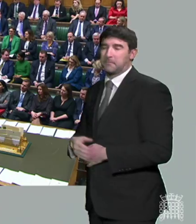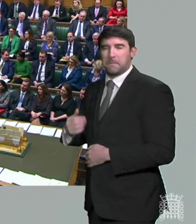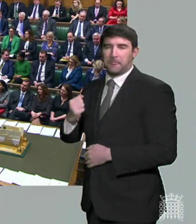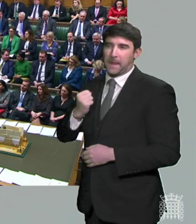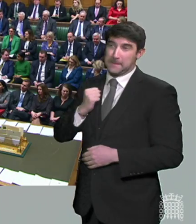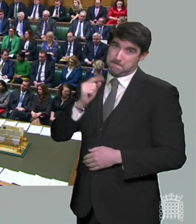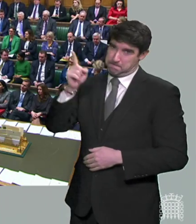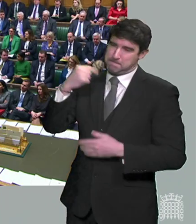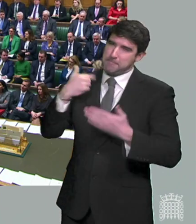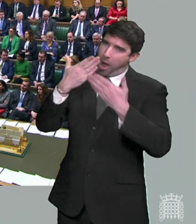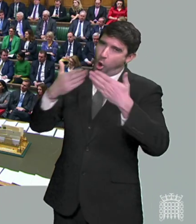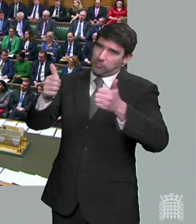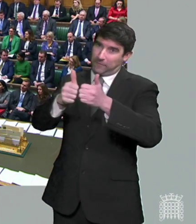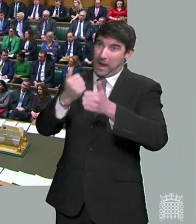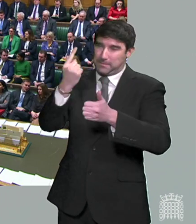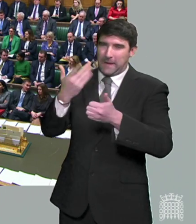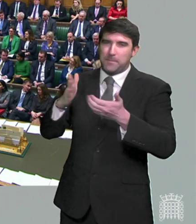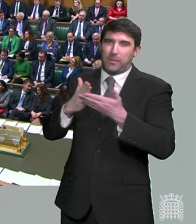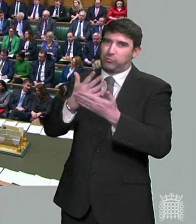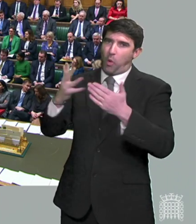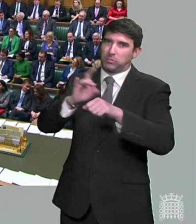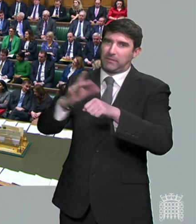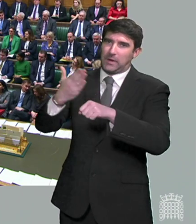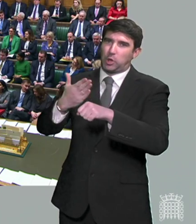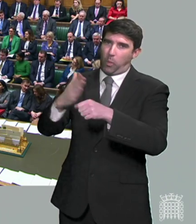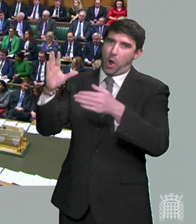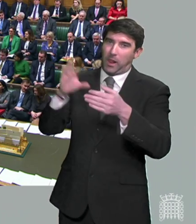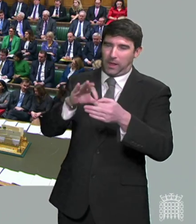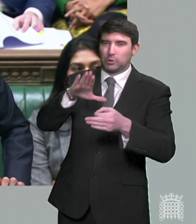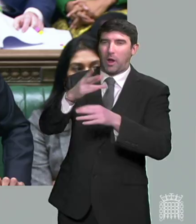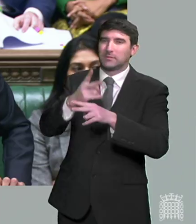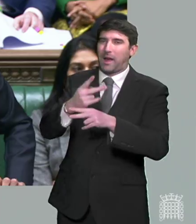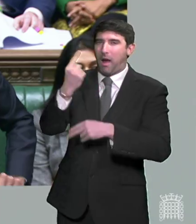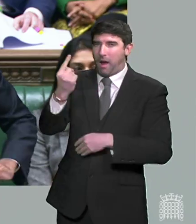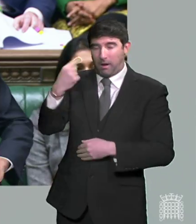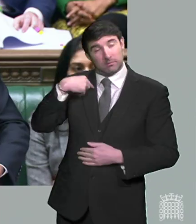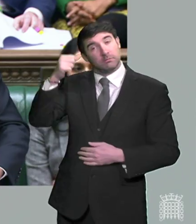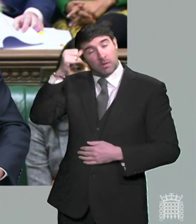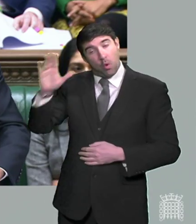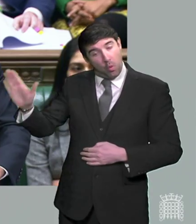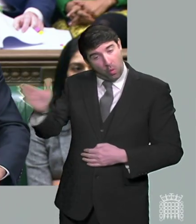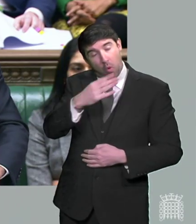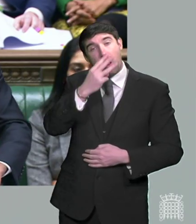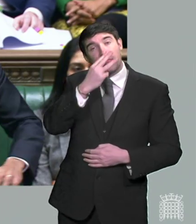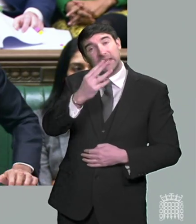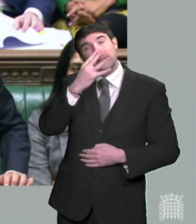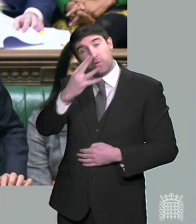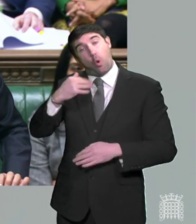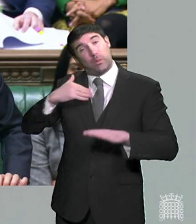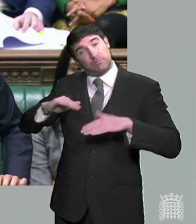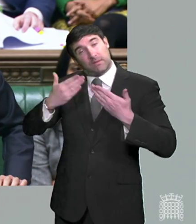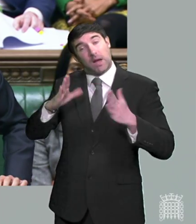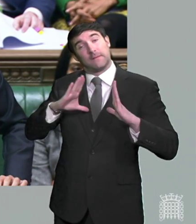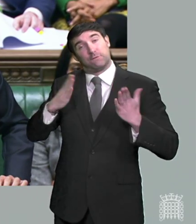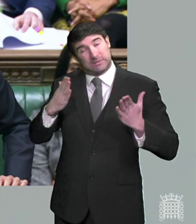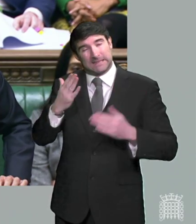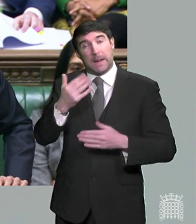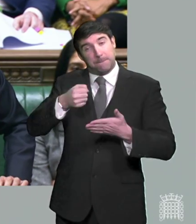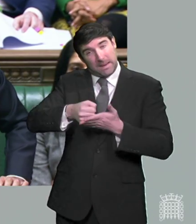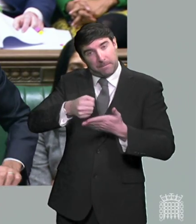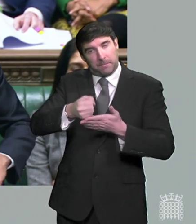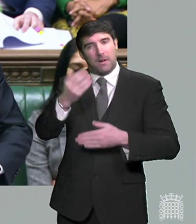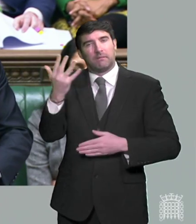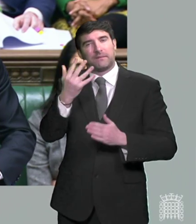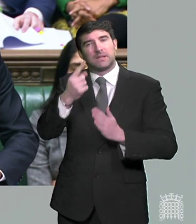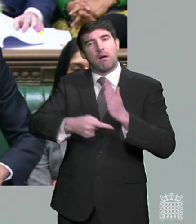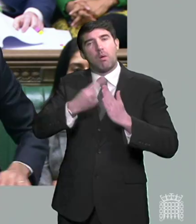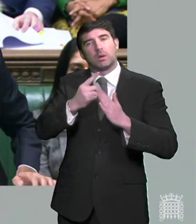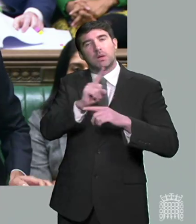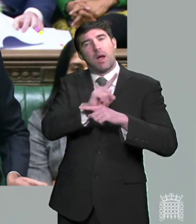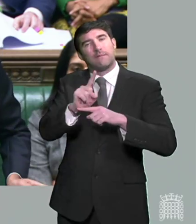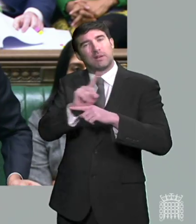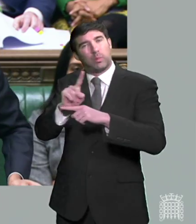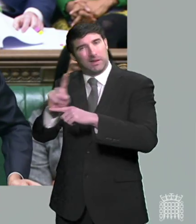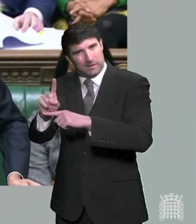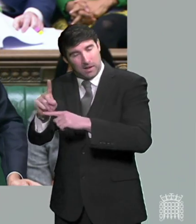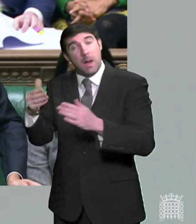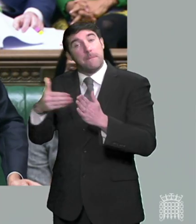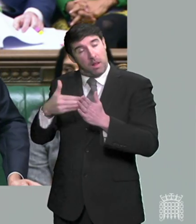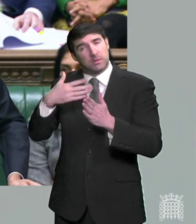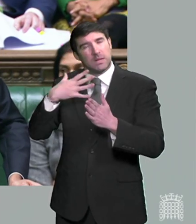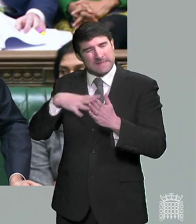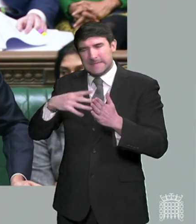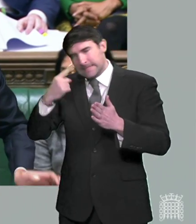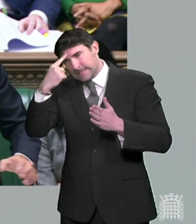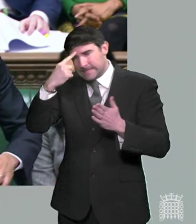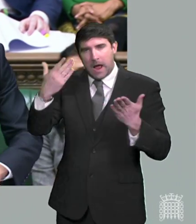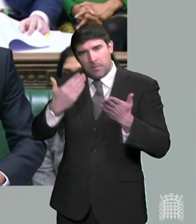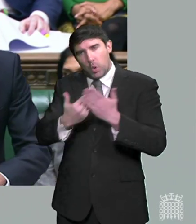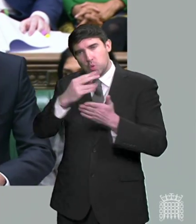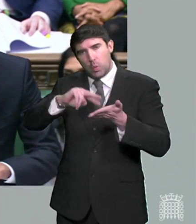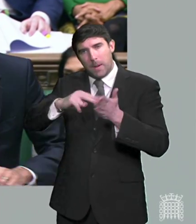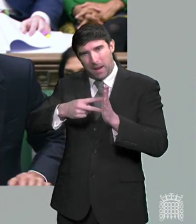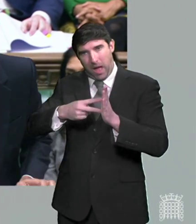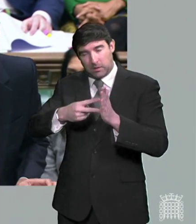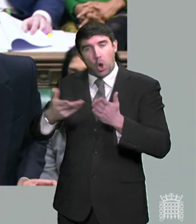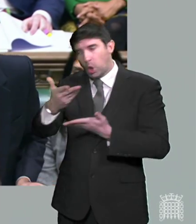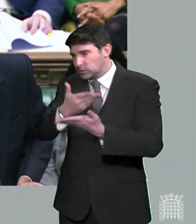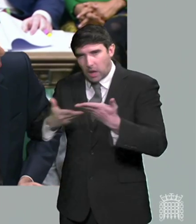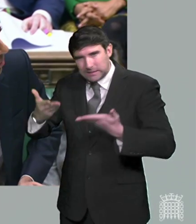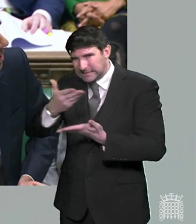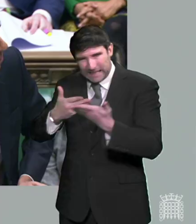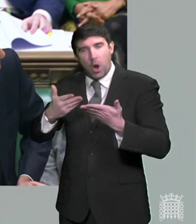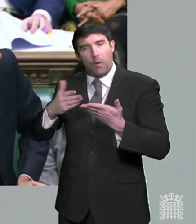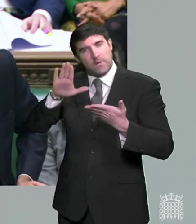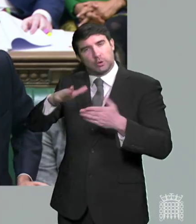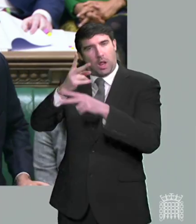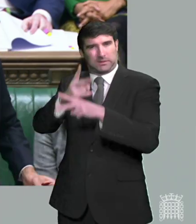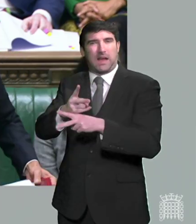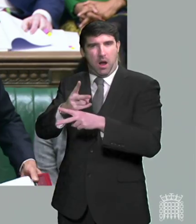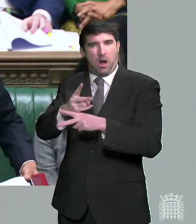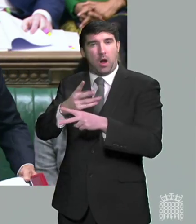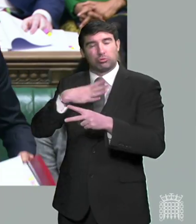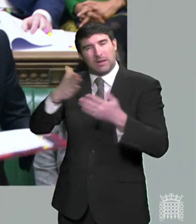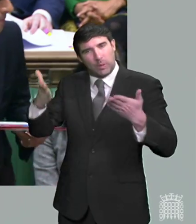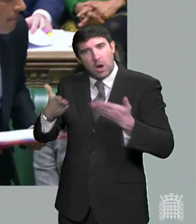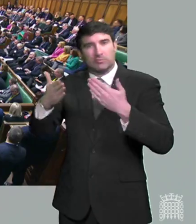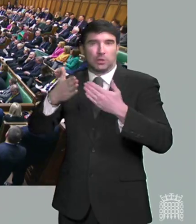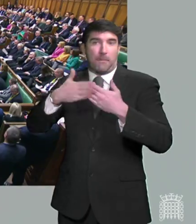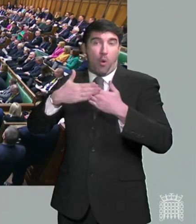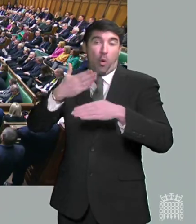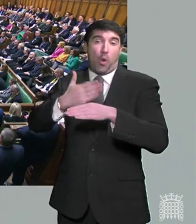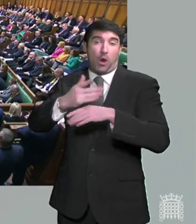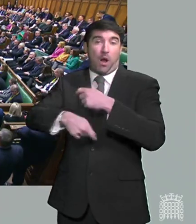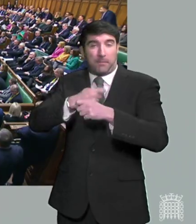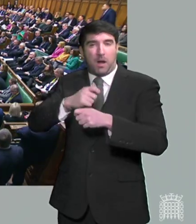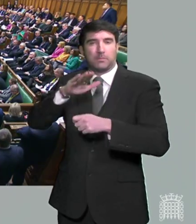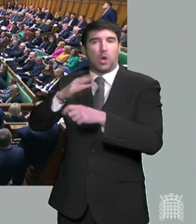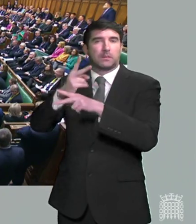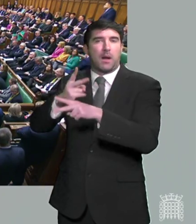He is right that it is essential to access quality childcare, which is why we provide every eligible three and four-year-old with at least 15 hours a week of free childcare and are considering new plans to improve the cost, choice and affordability of childcare, whether through consulting on ratios or supporting more people to become childminders.